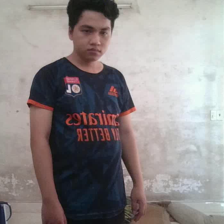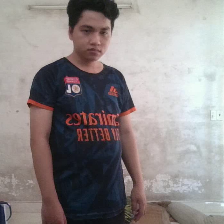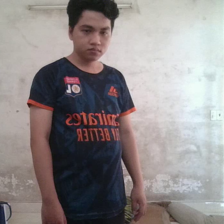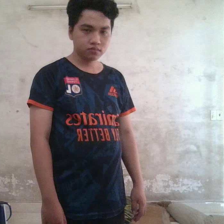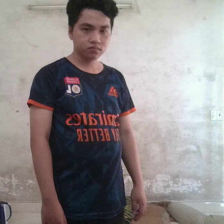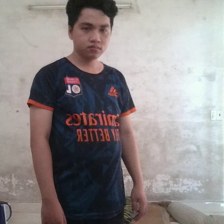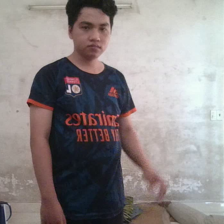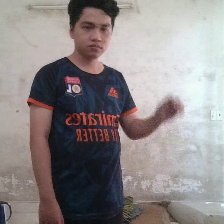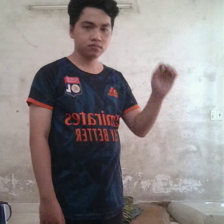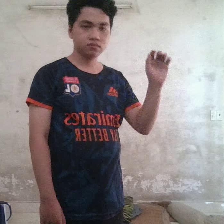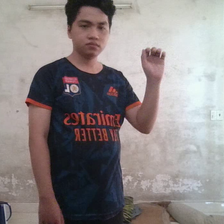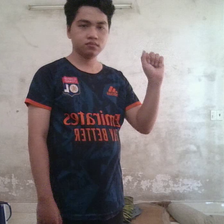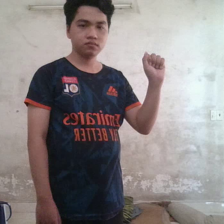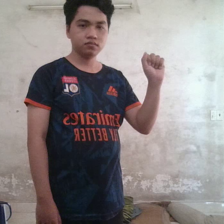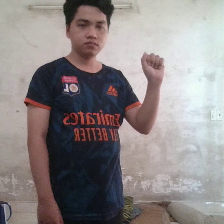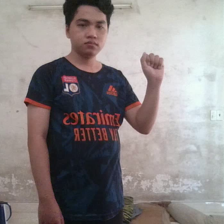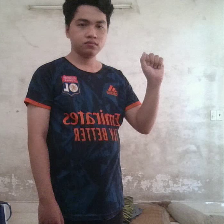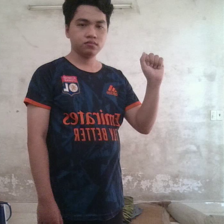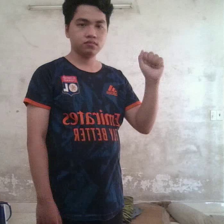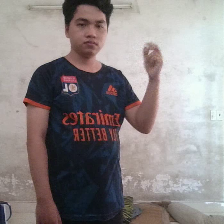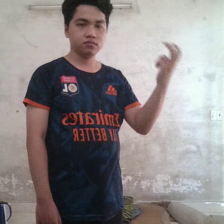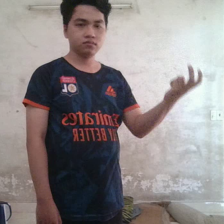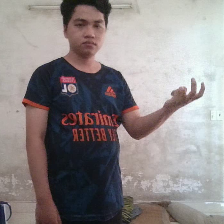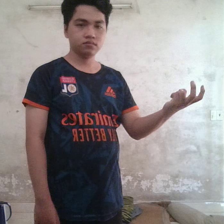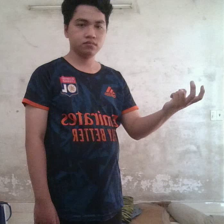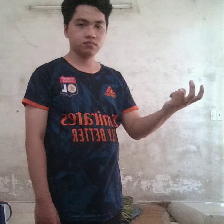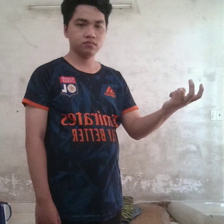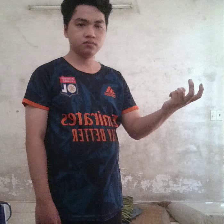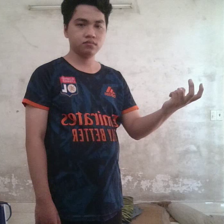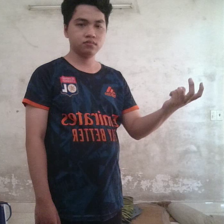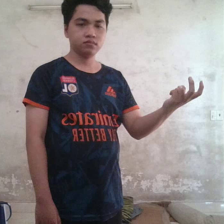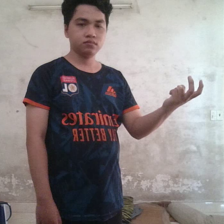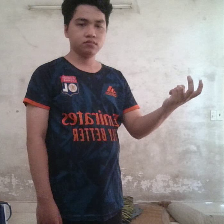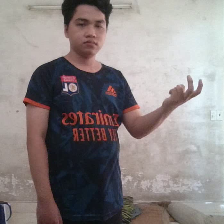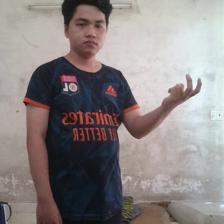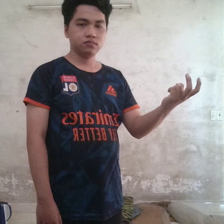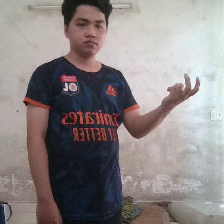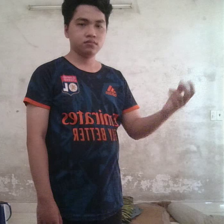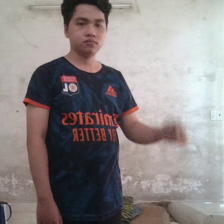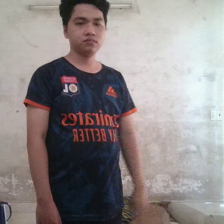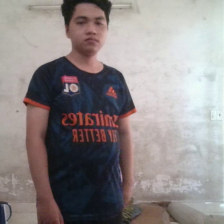ă